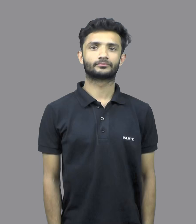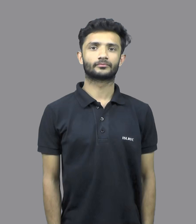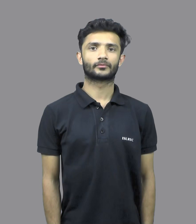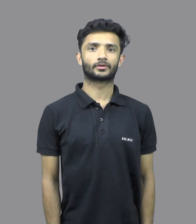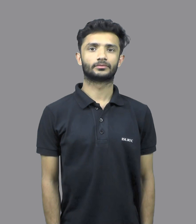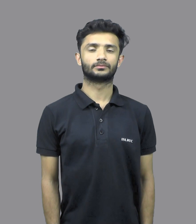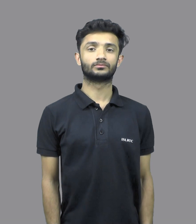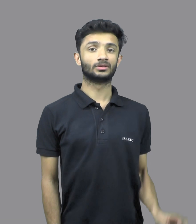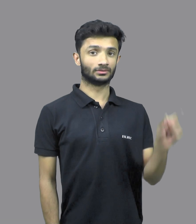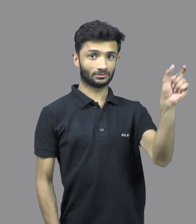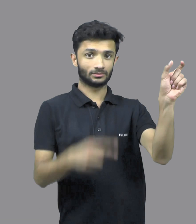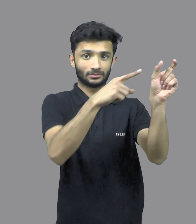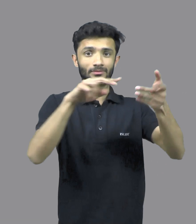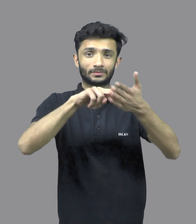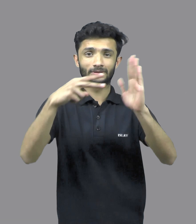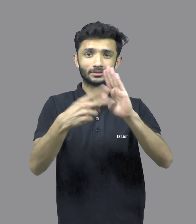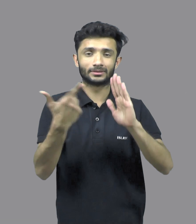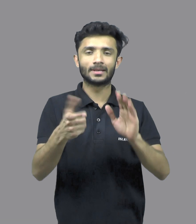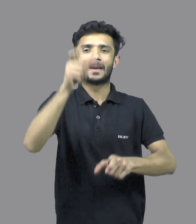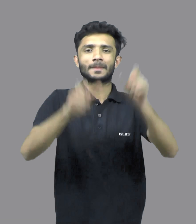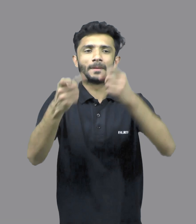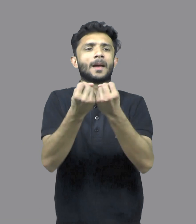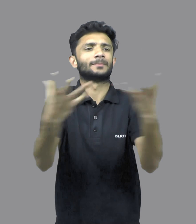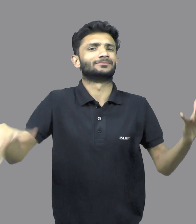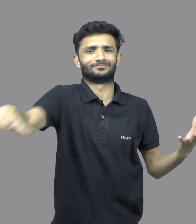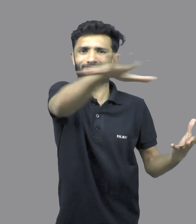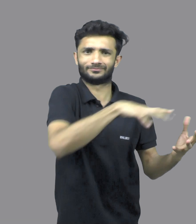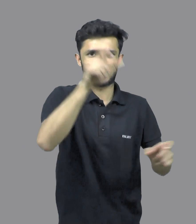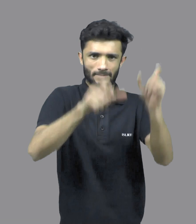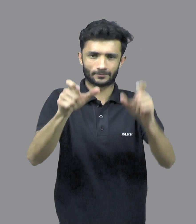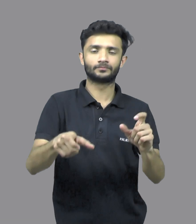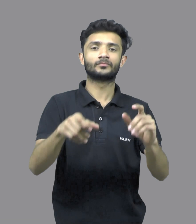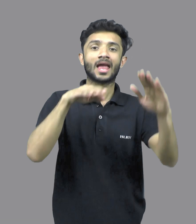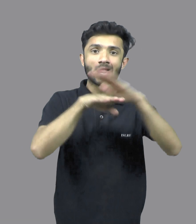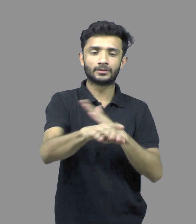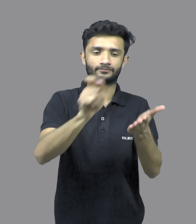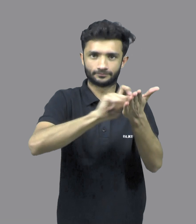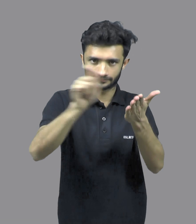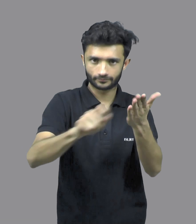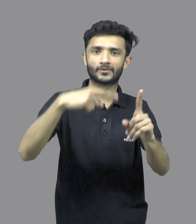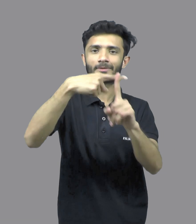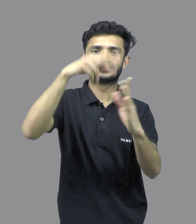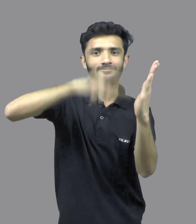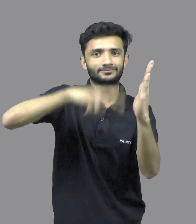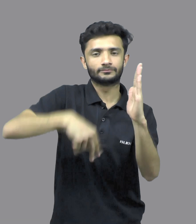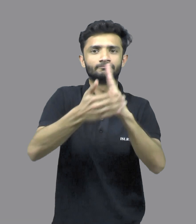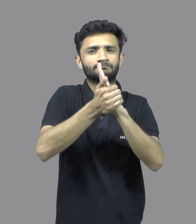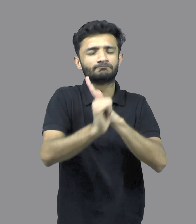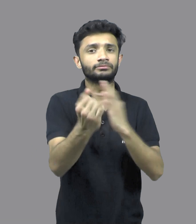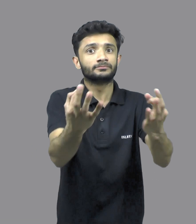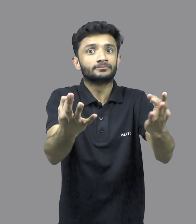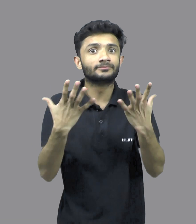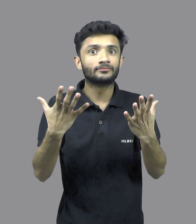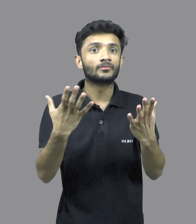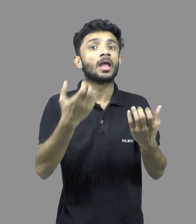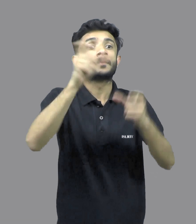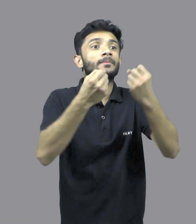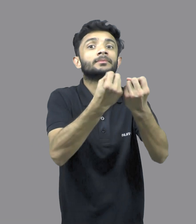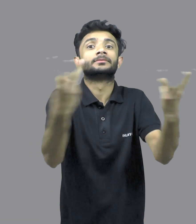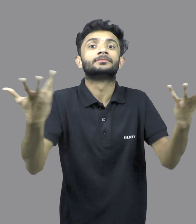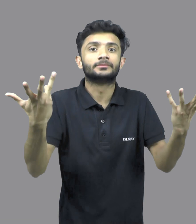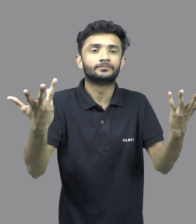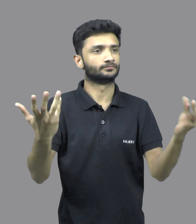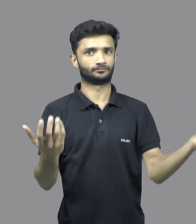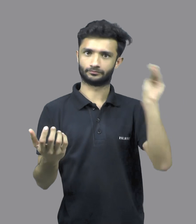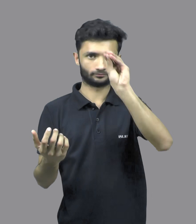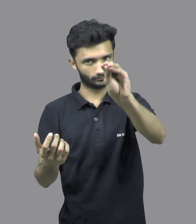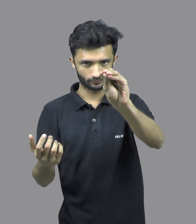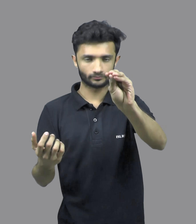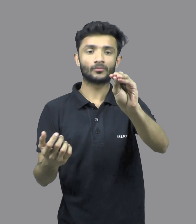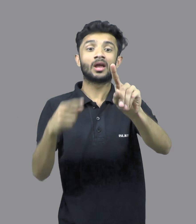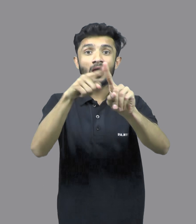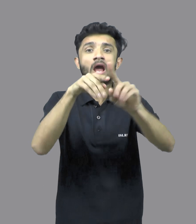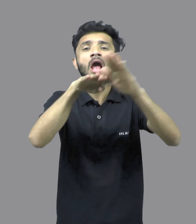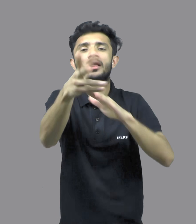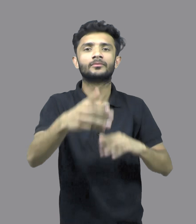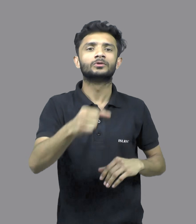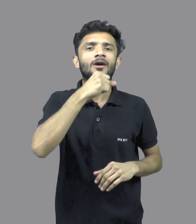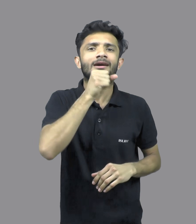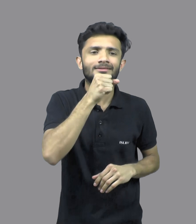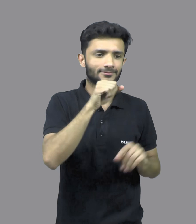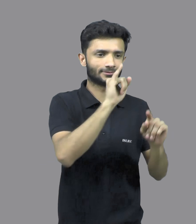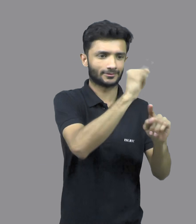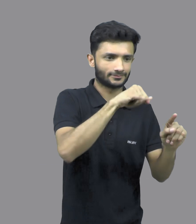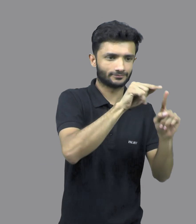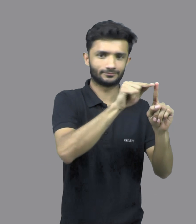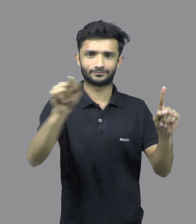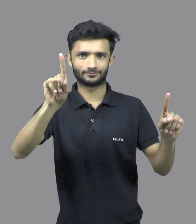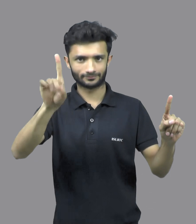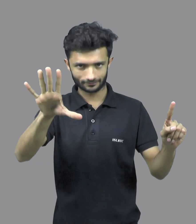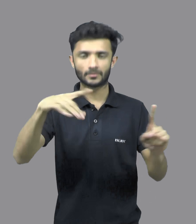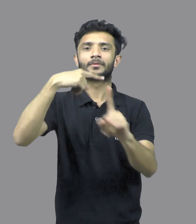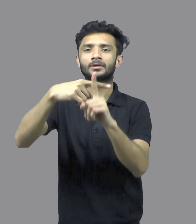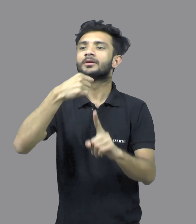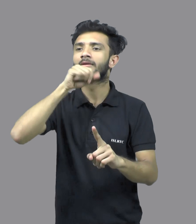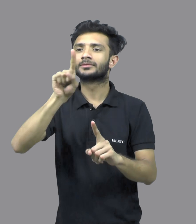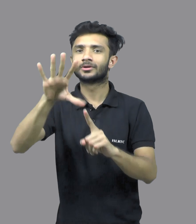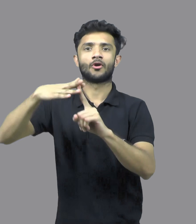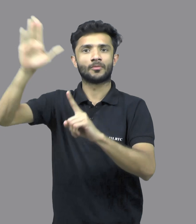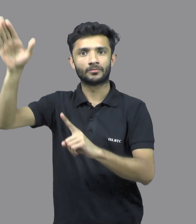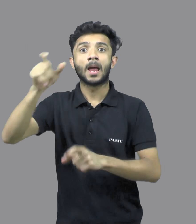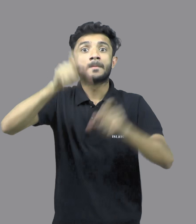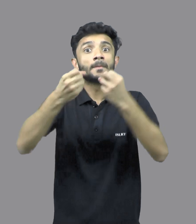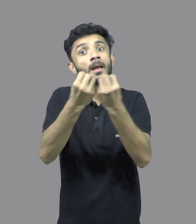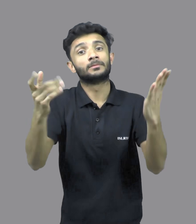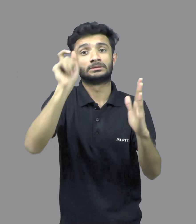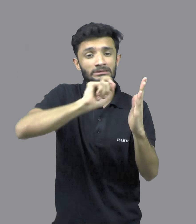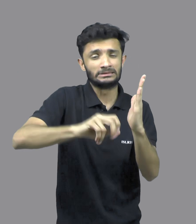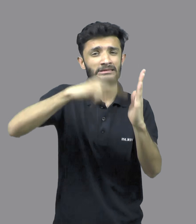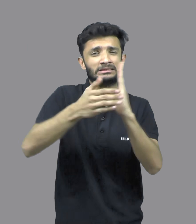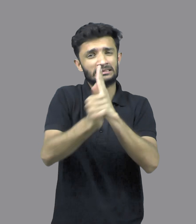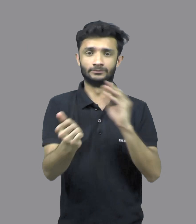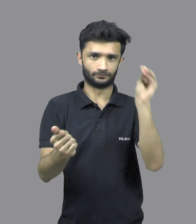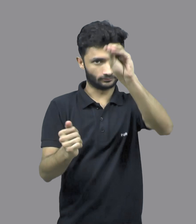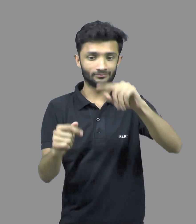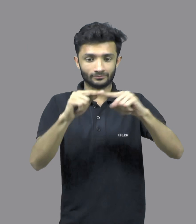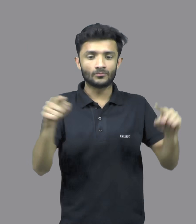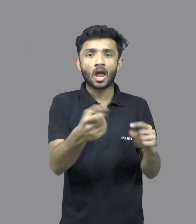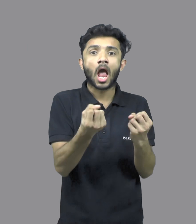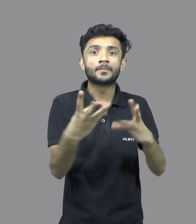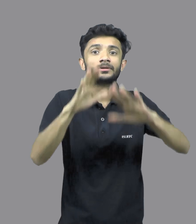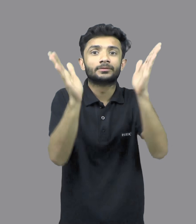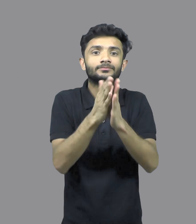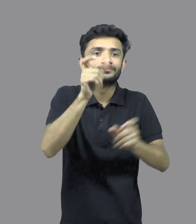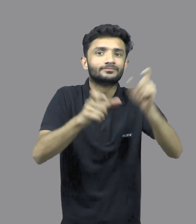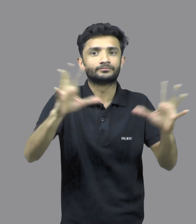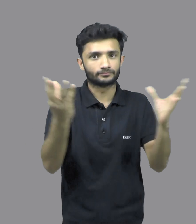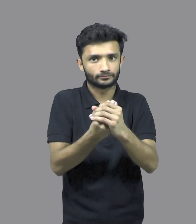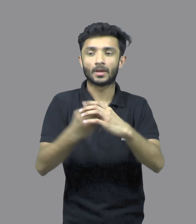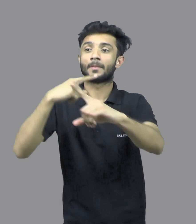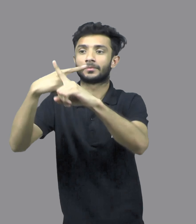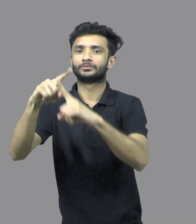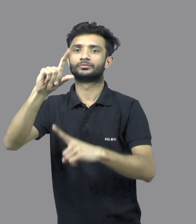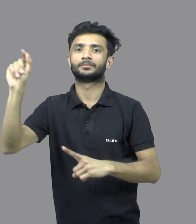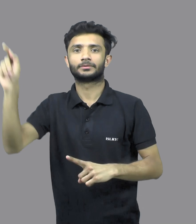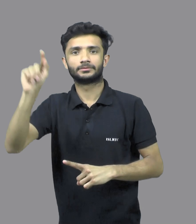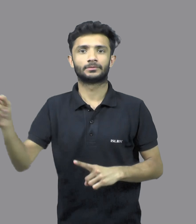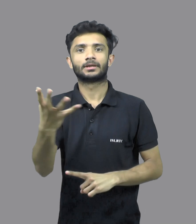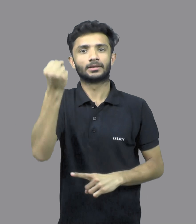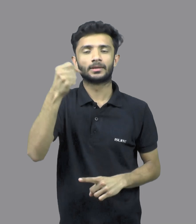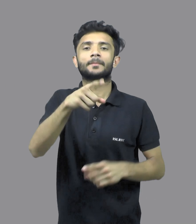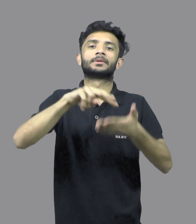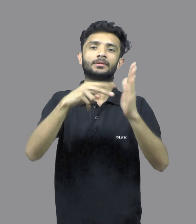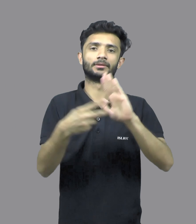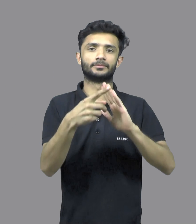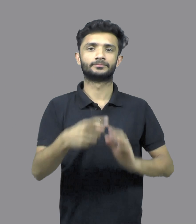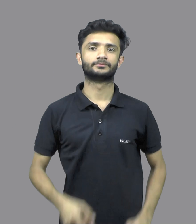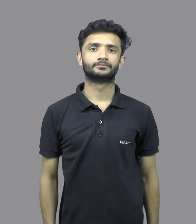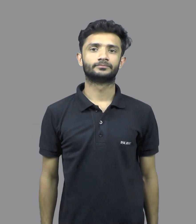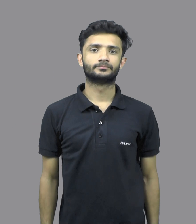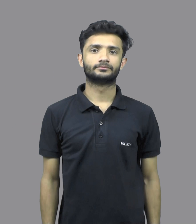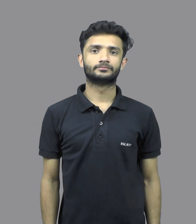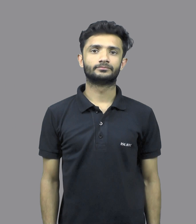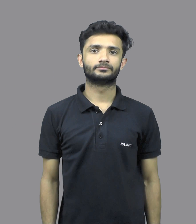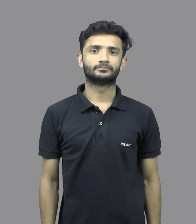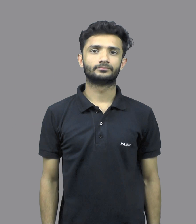Literacy Rate